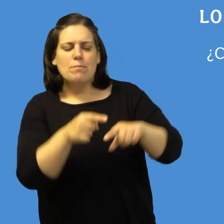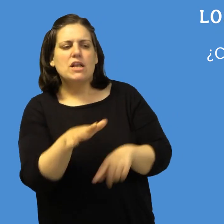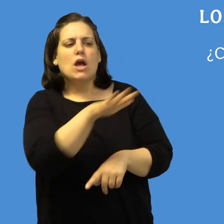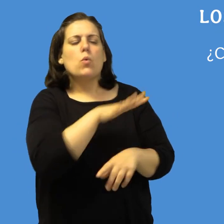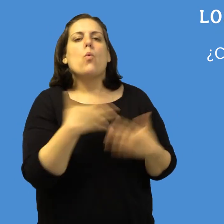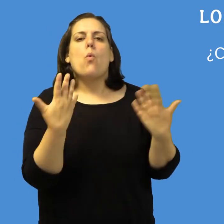dónde